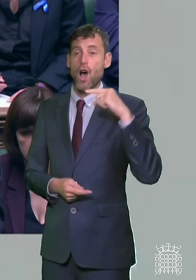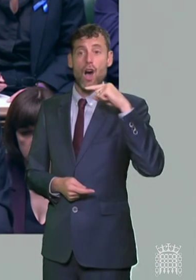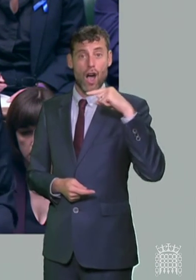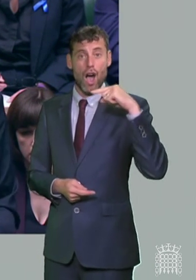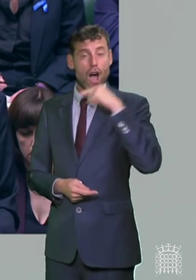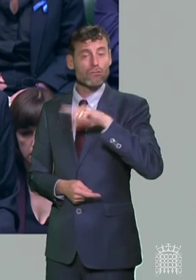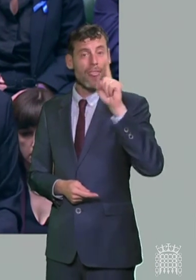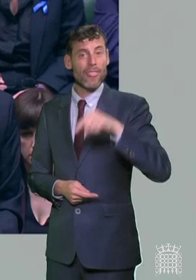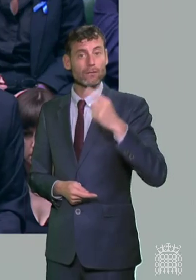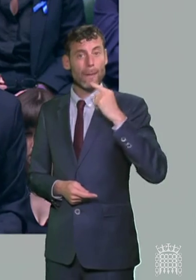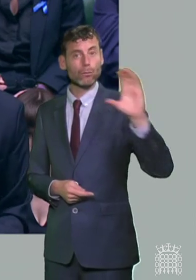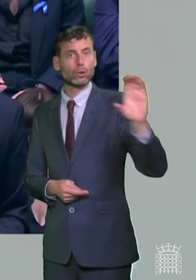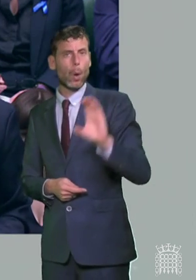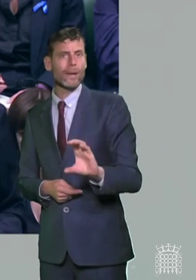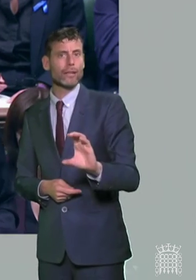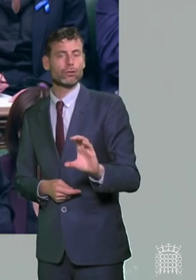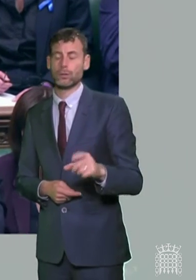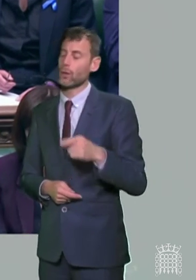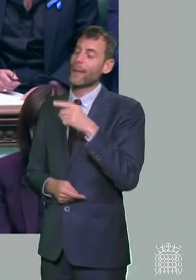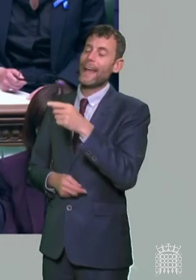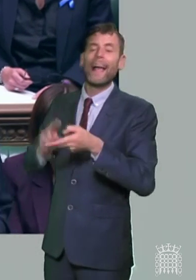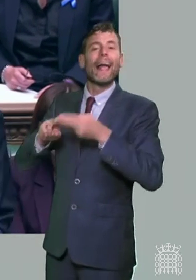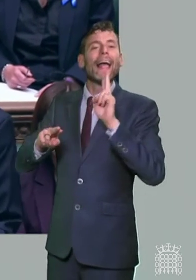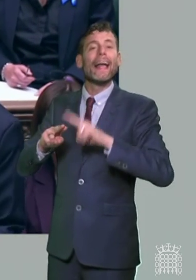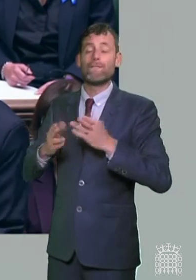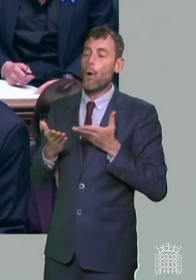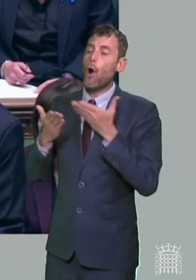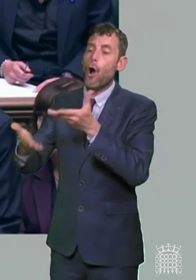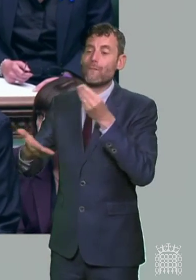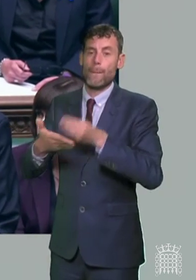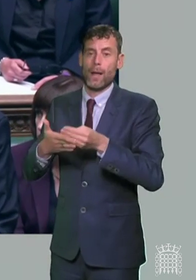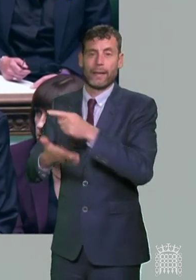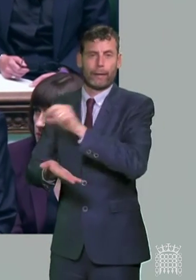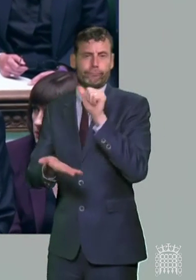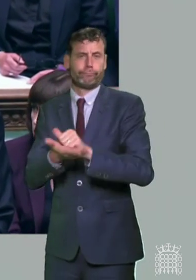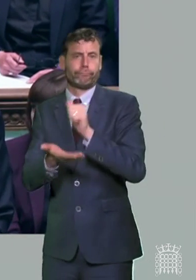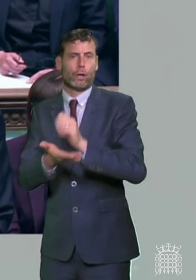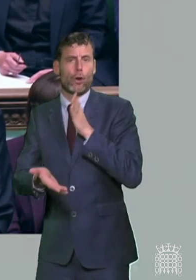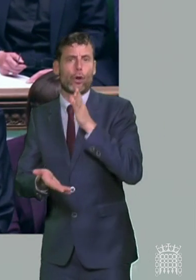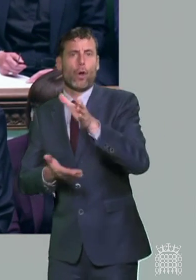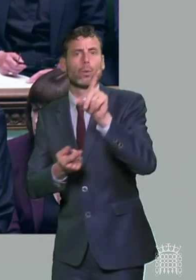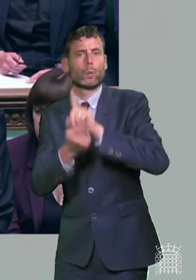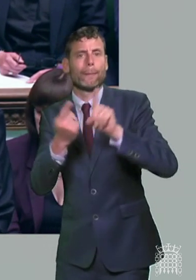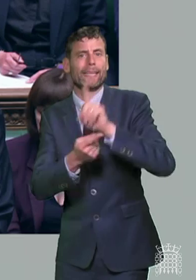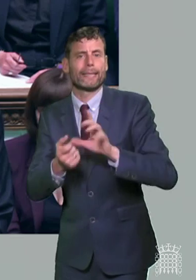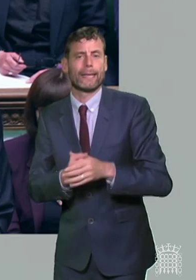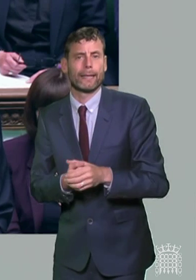If there is money coming his way, he is there.